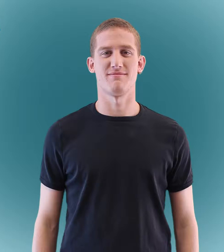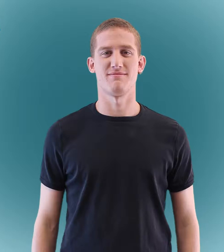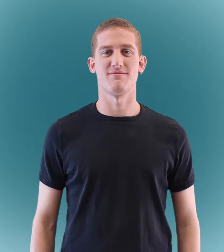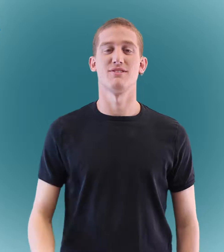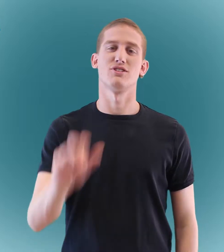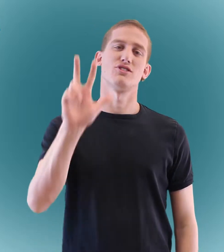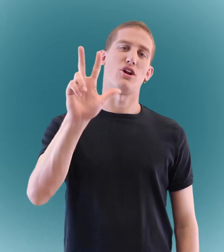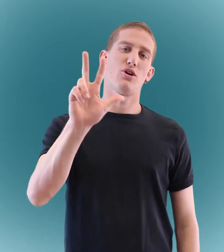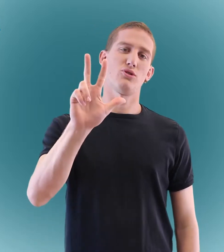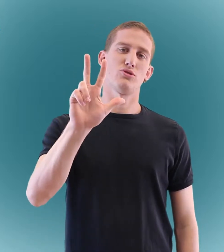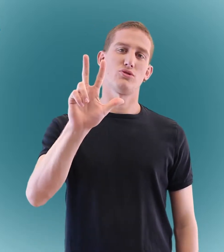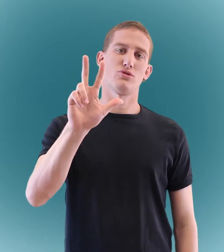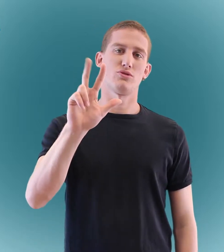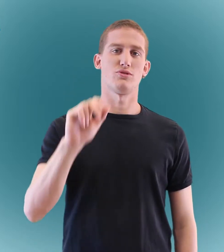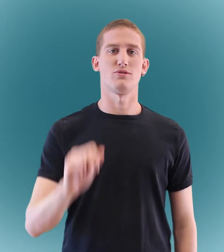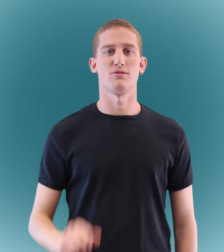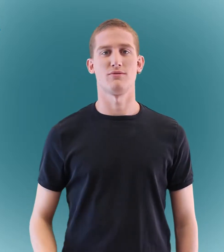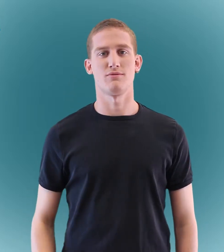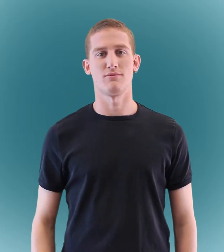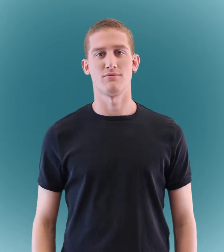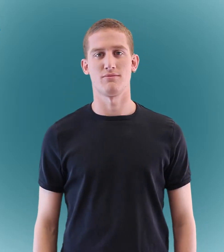שלוש